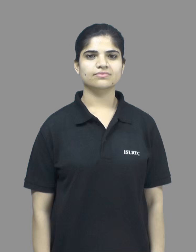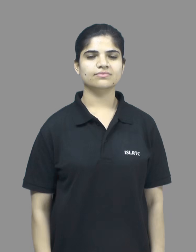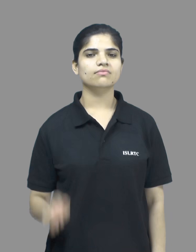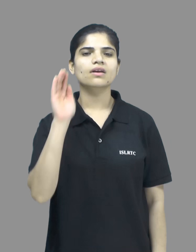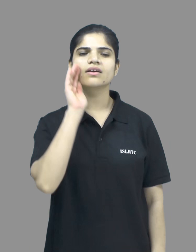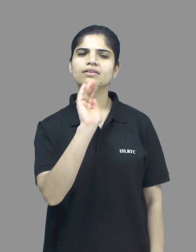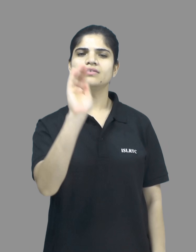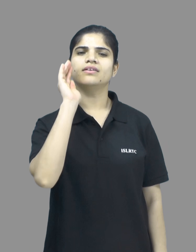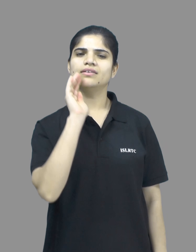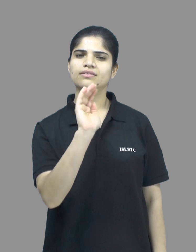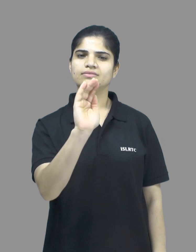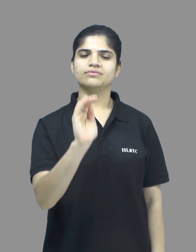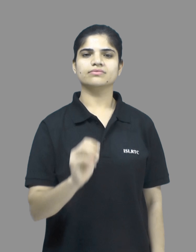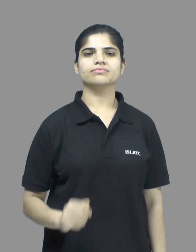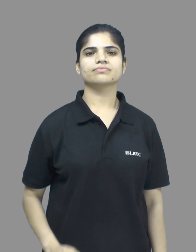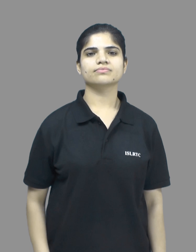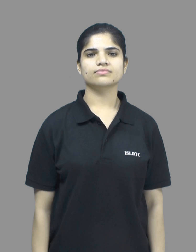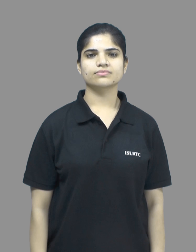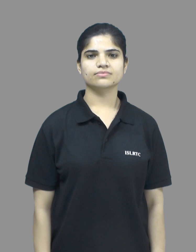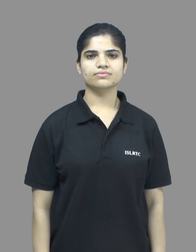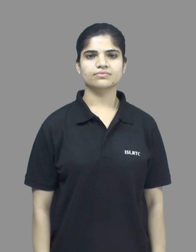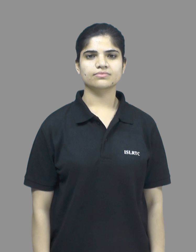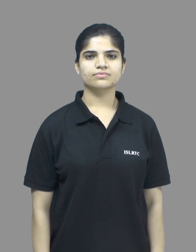Sing